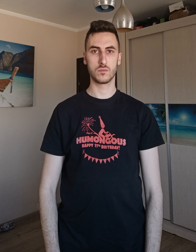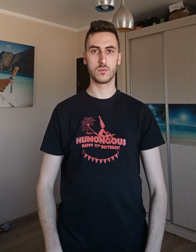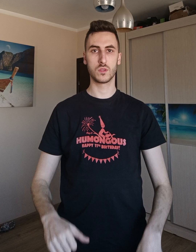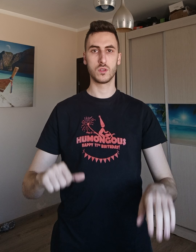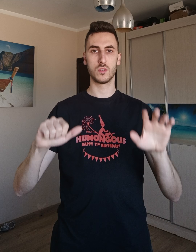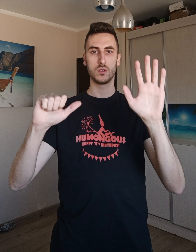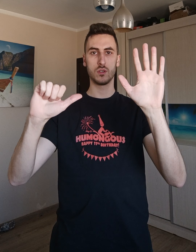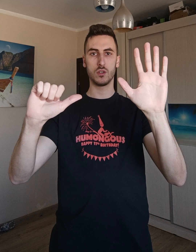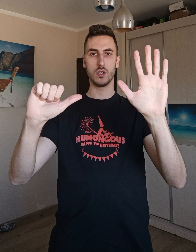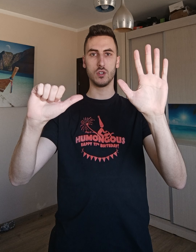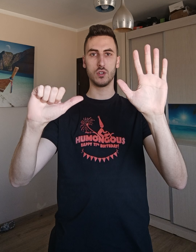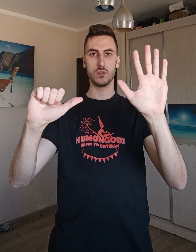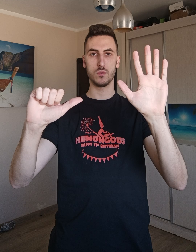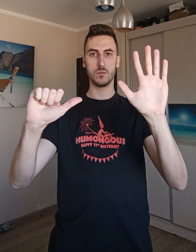שש